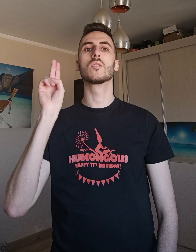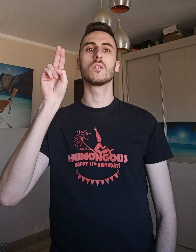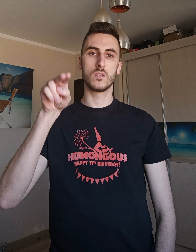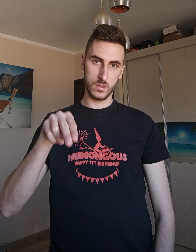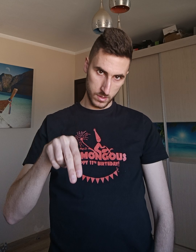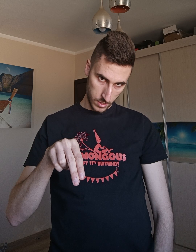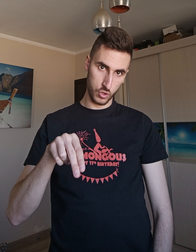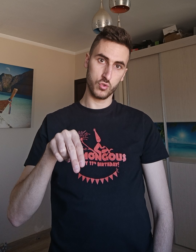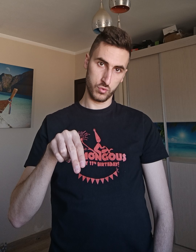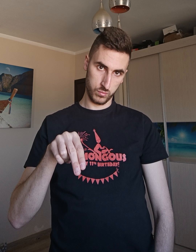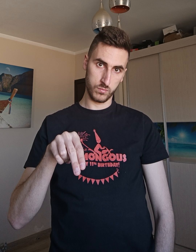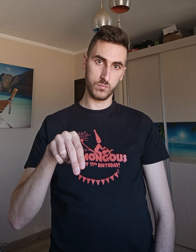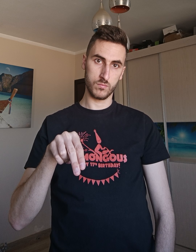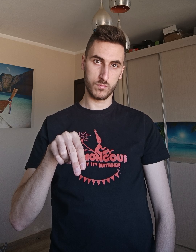יש